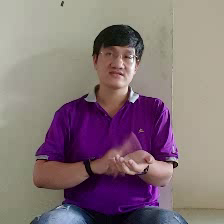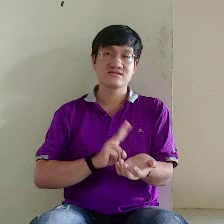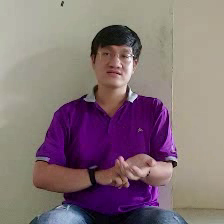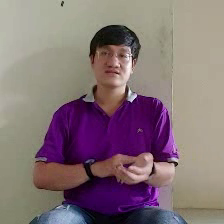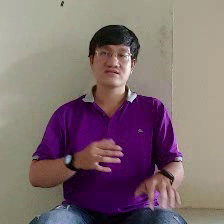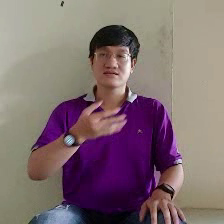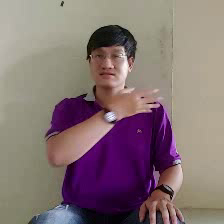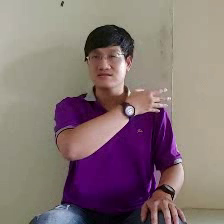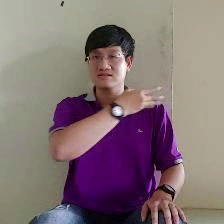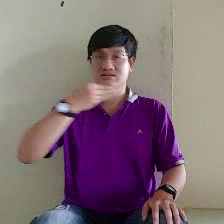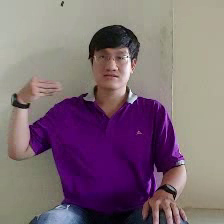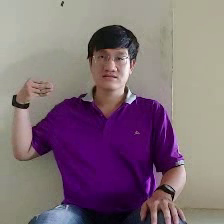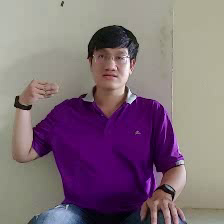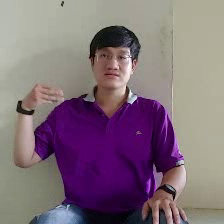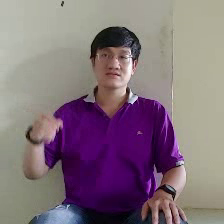Lây bệnh